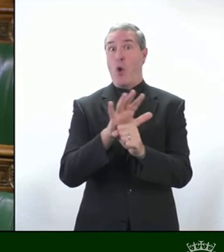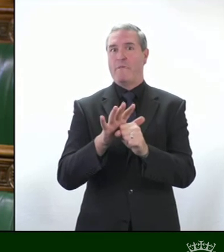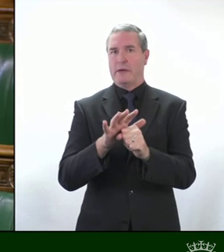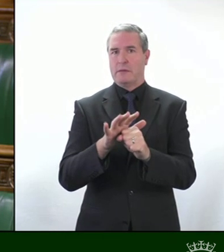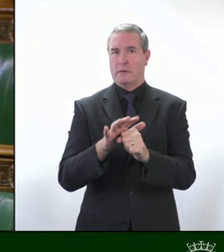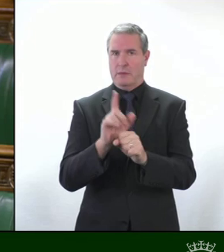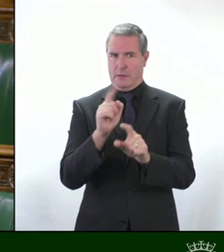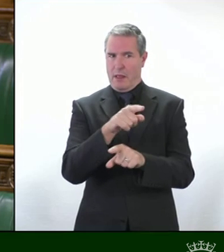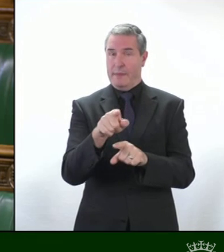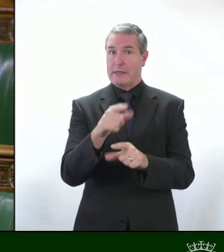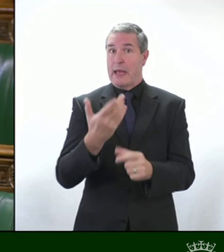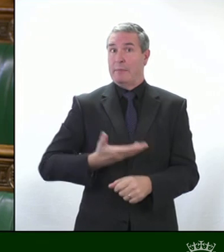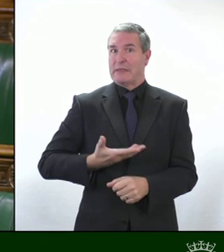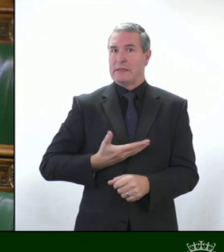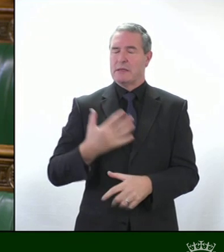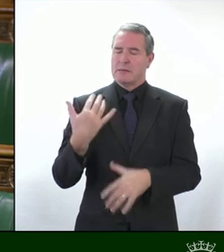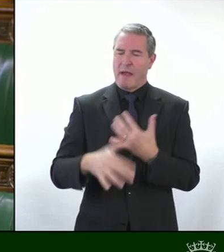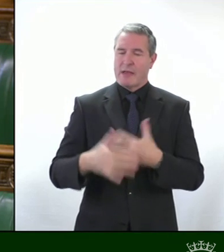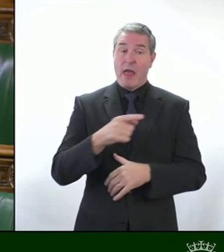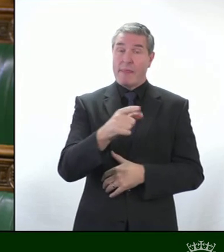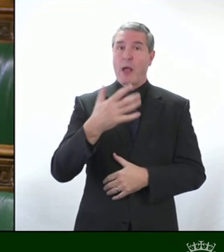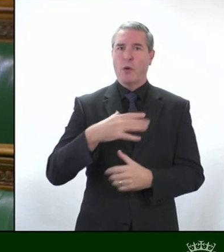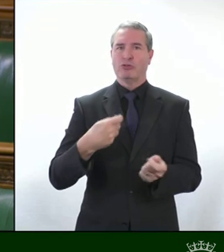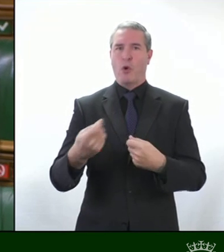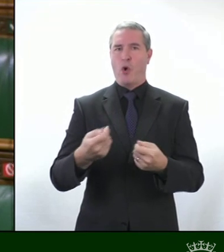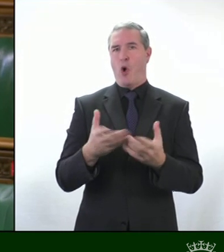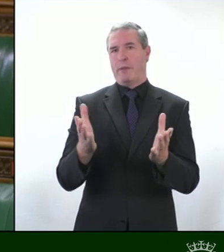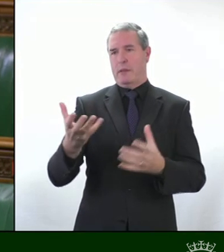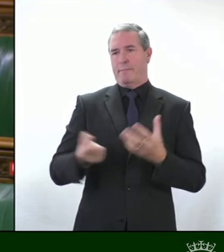All they want to do is trade. Will my right hon.